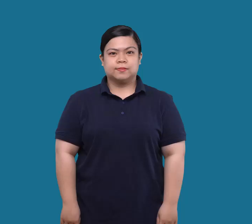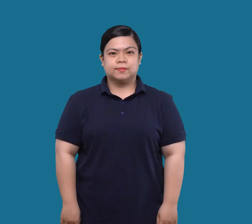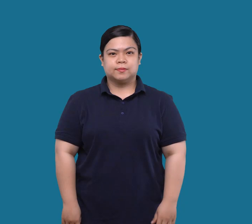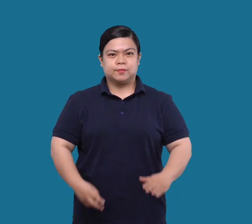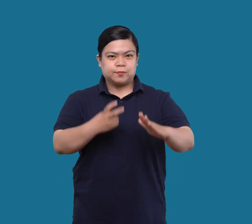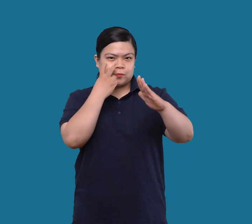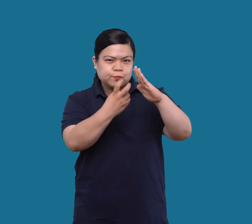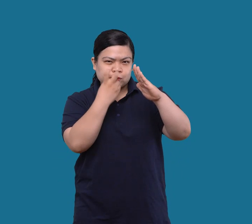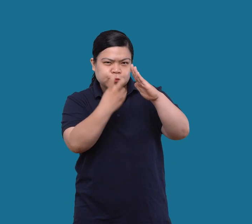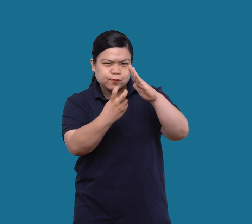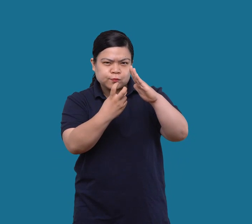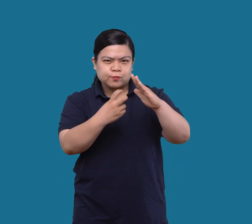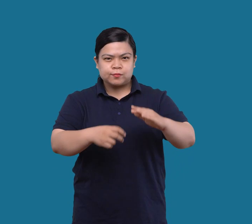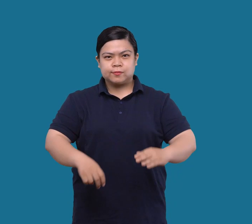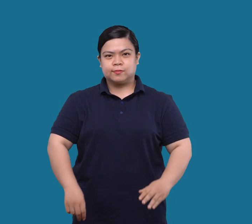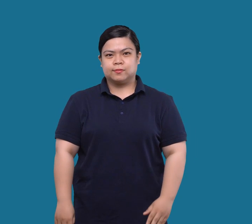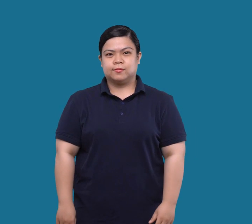trông nhà